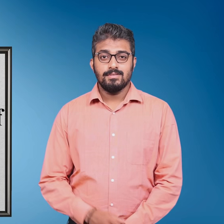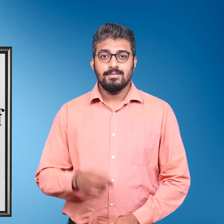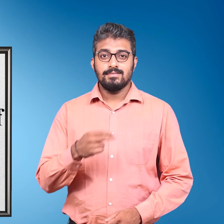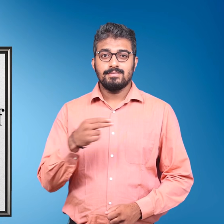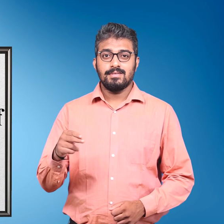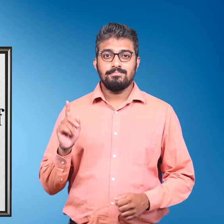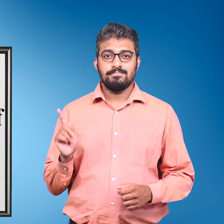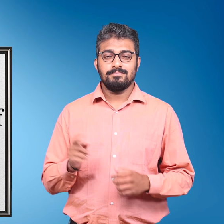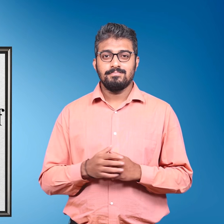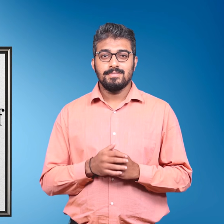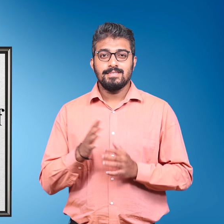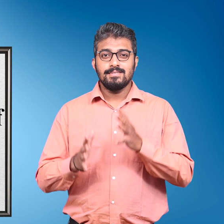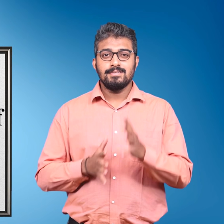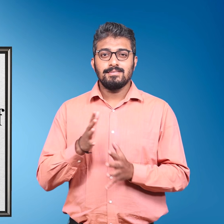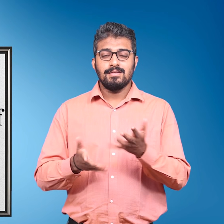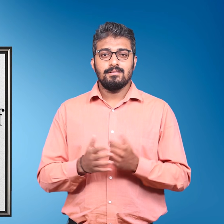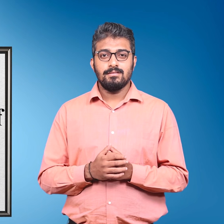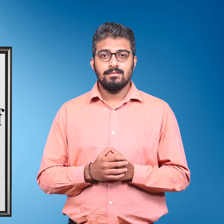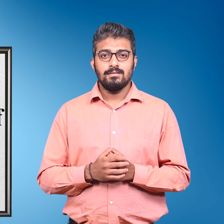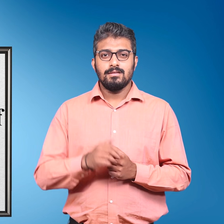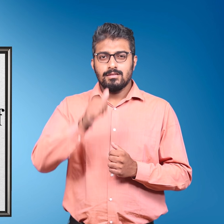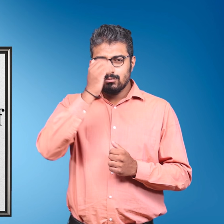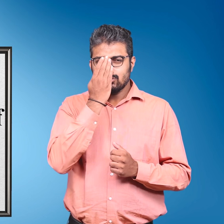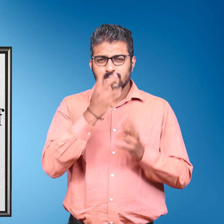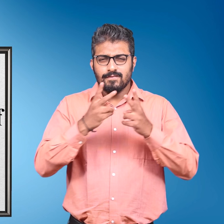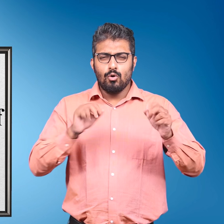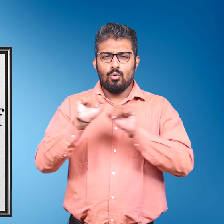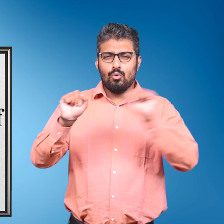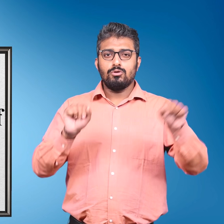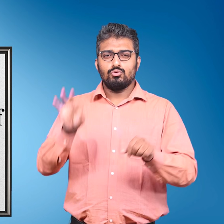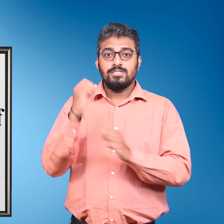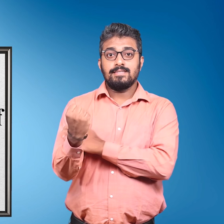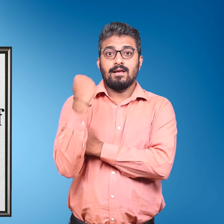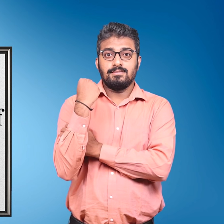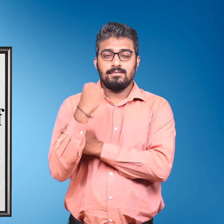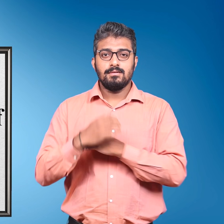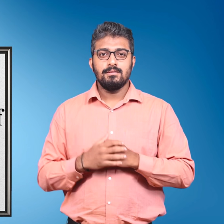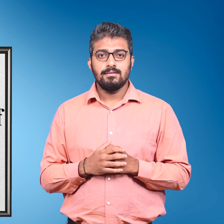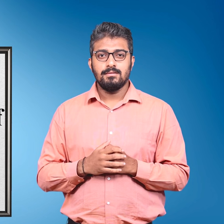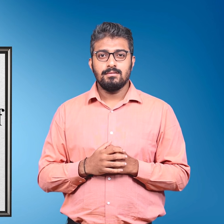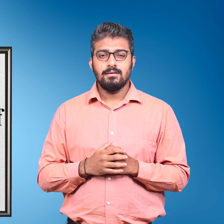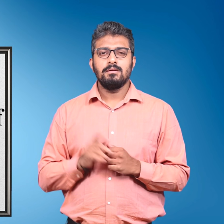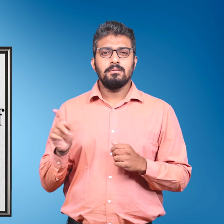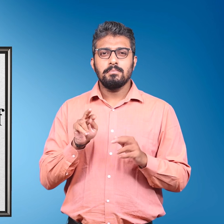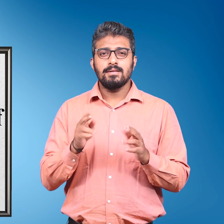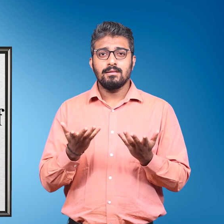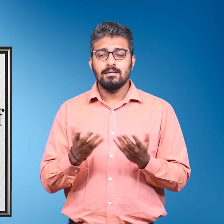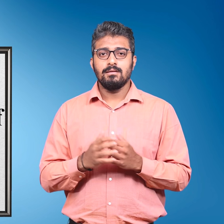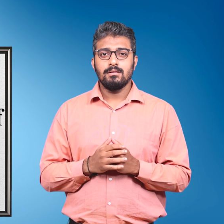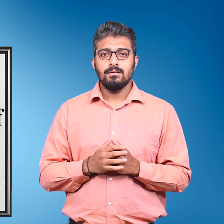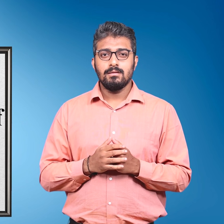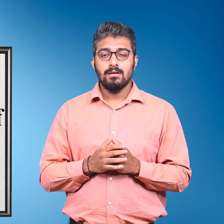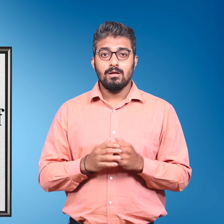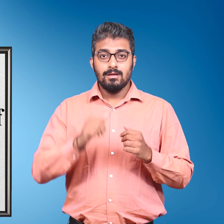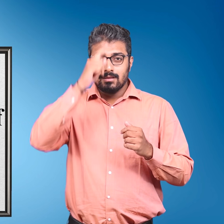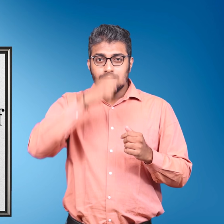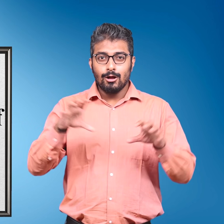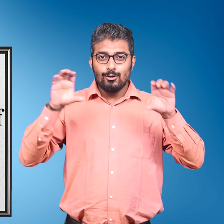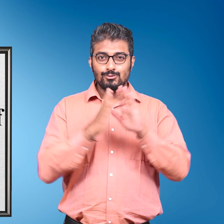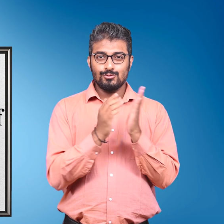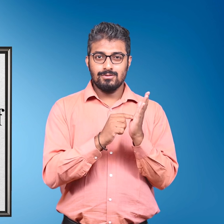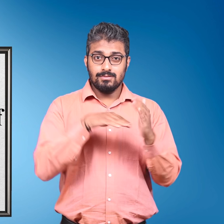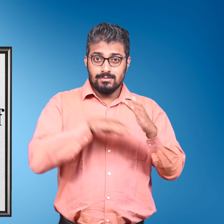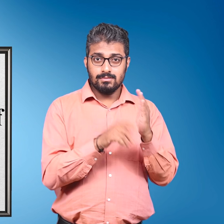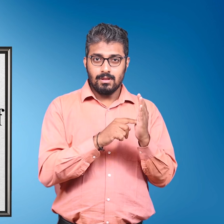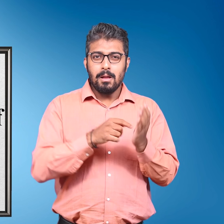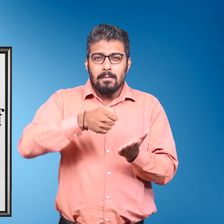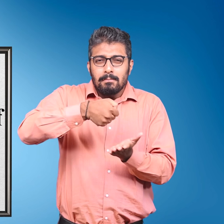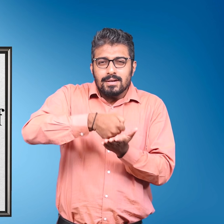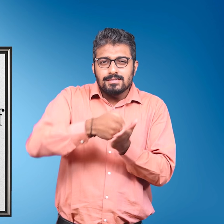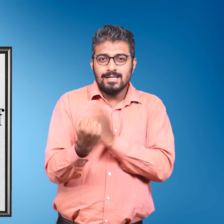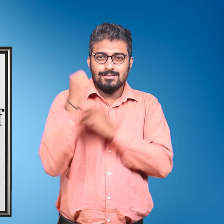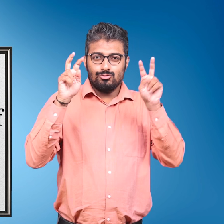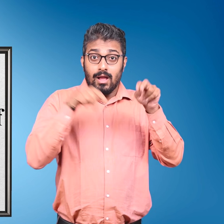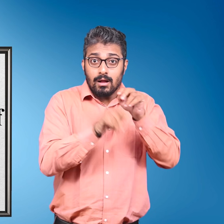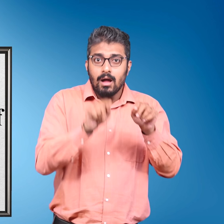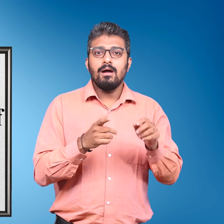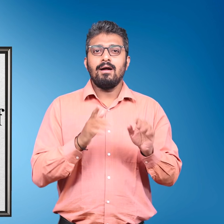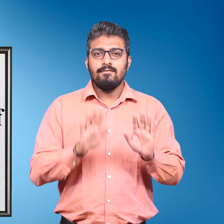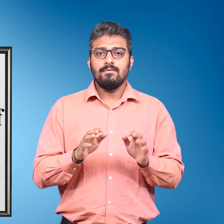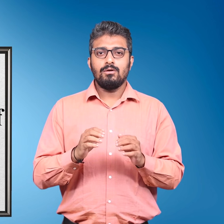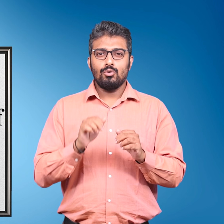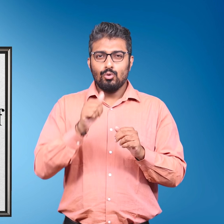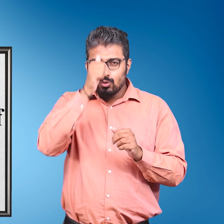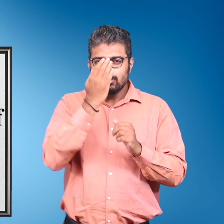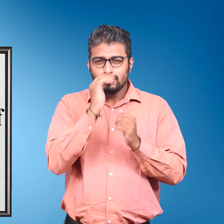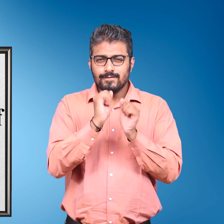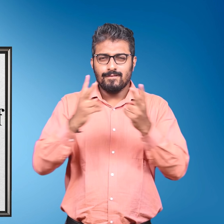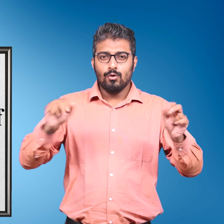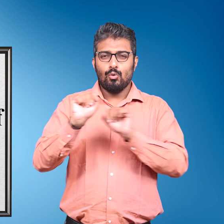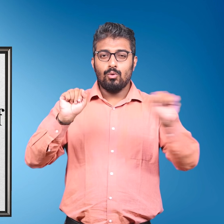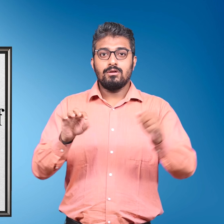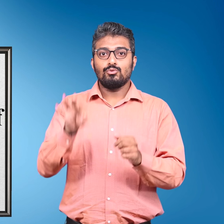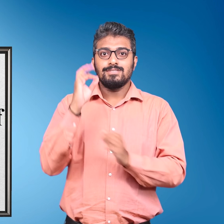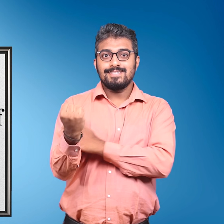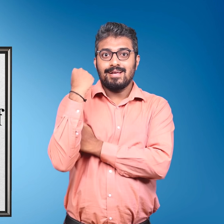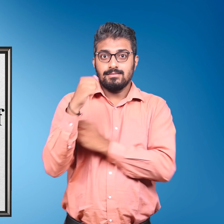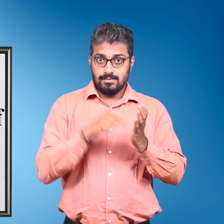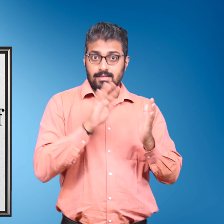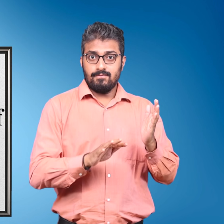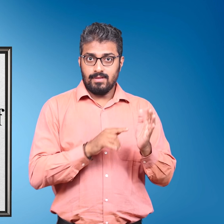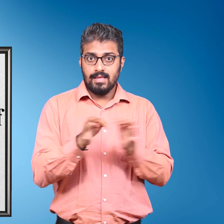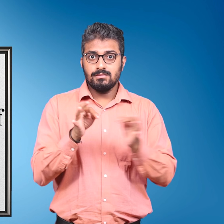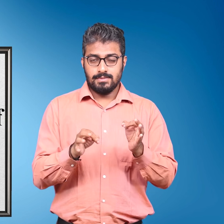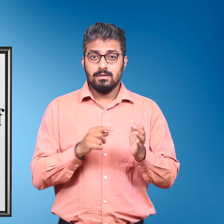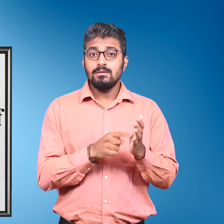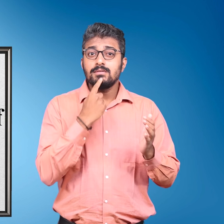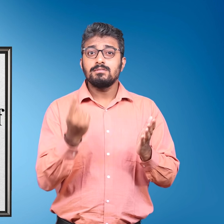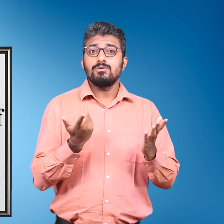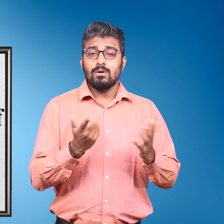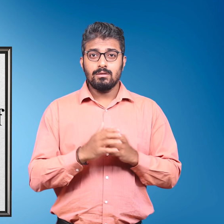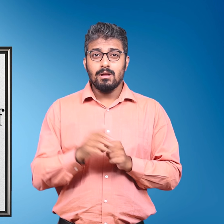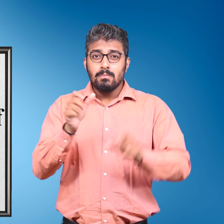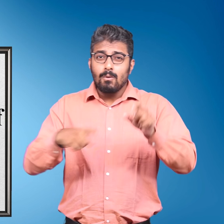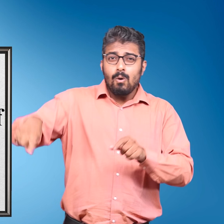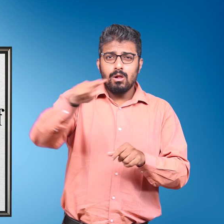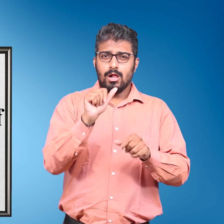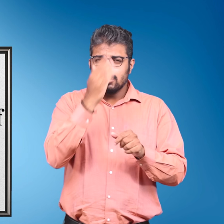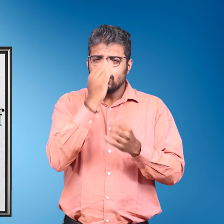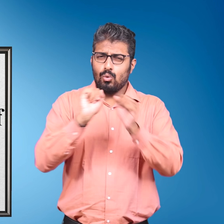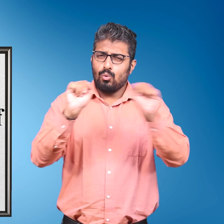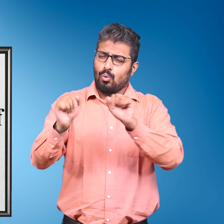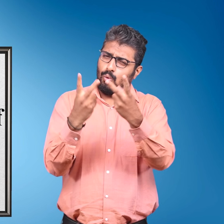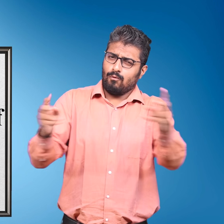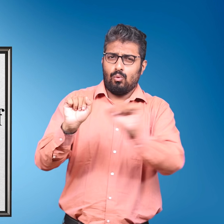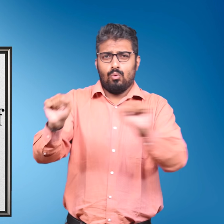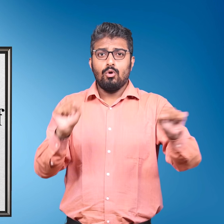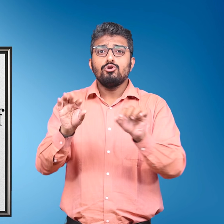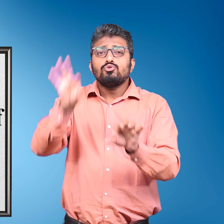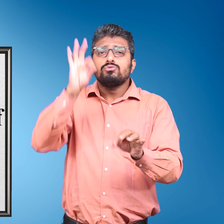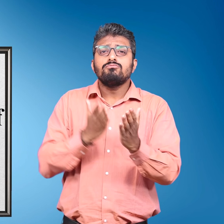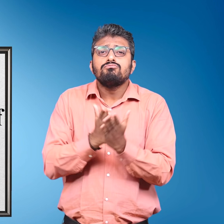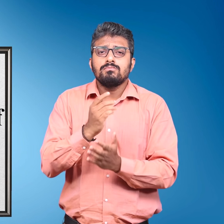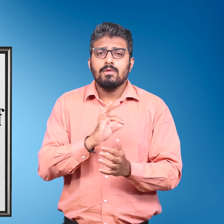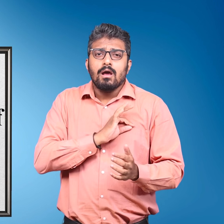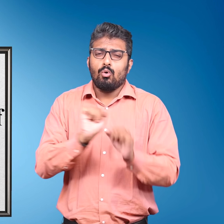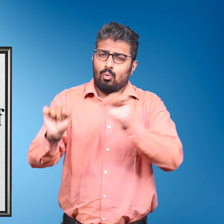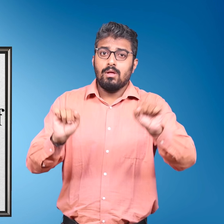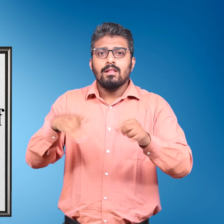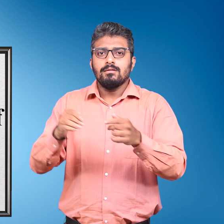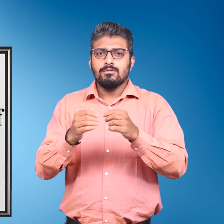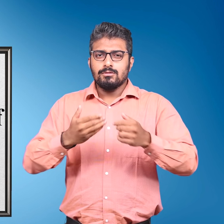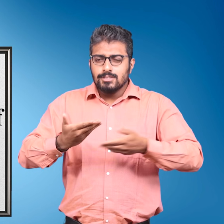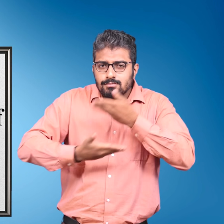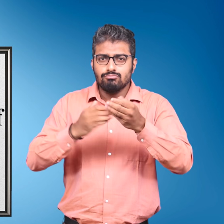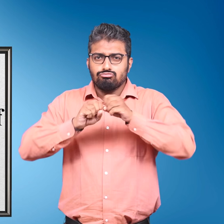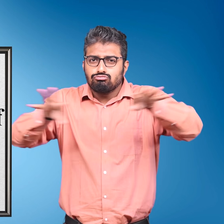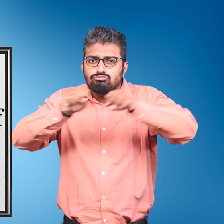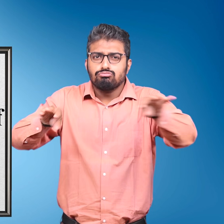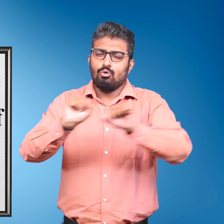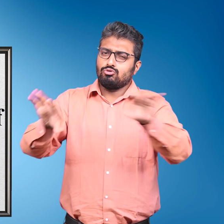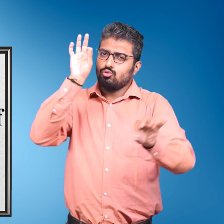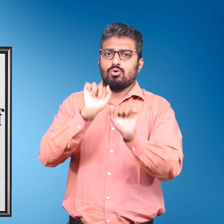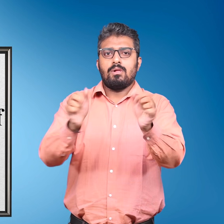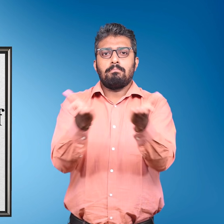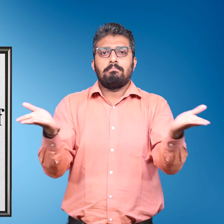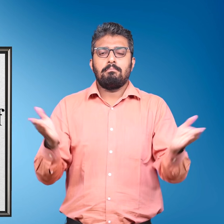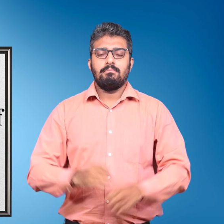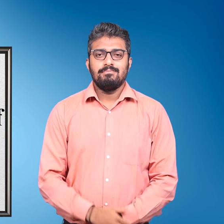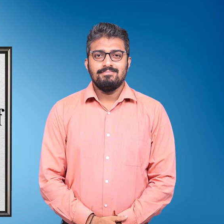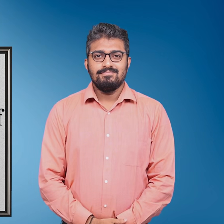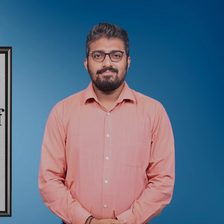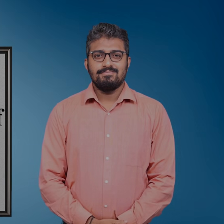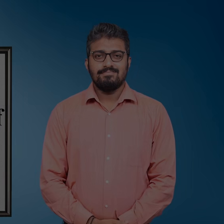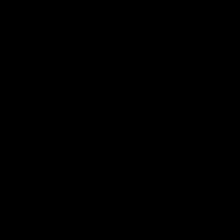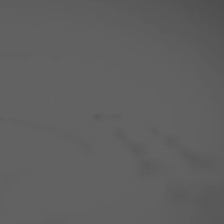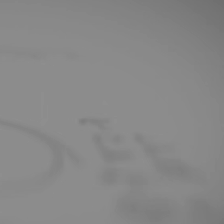Right to Freedom of Religion This sign means Right to Freedom of Religion. It is a fundamental right mentioned in the Constitution. According to this right, religious freedom is provided to all citizens. Every person has the right to practise, profess propagate the religion of their choice.